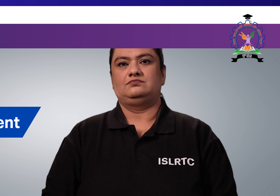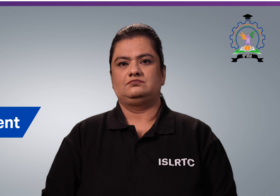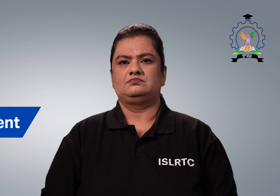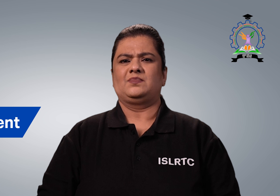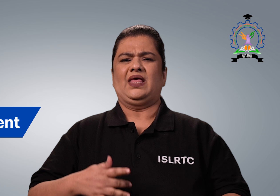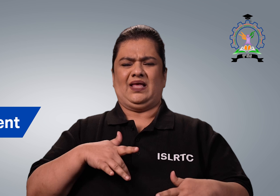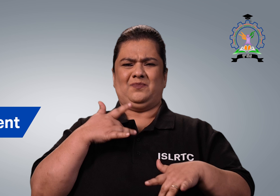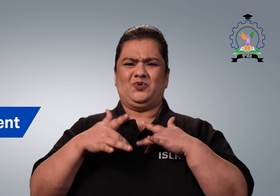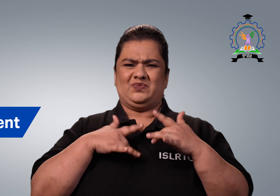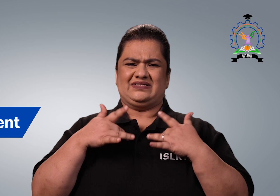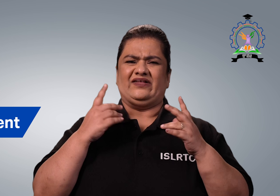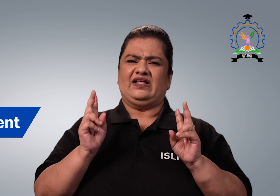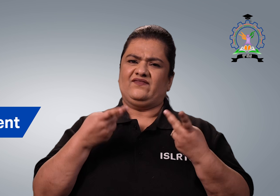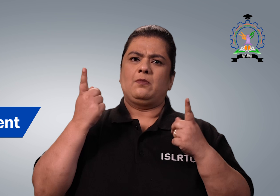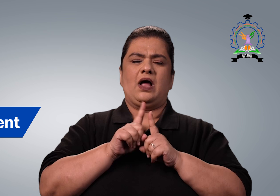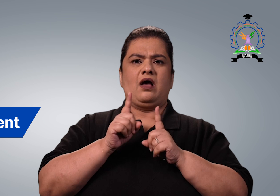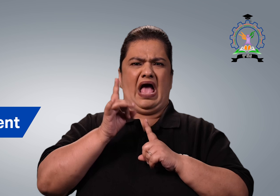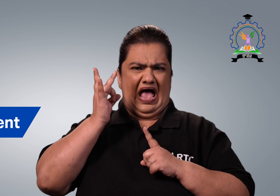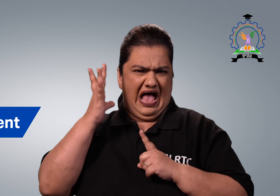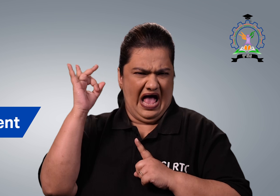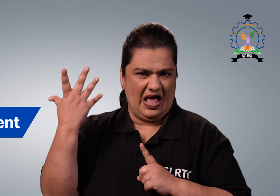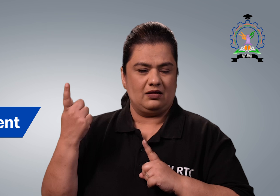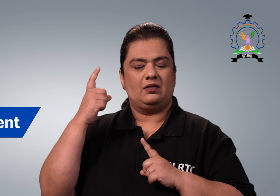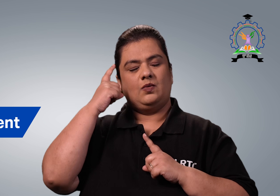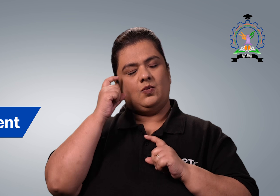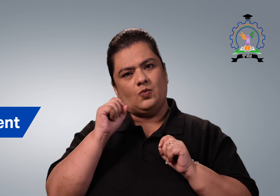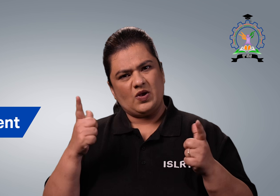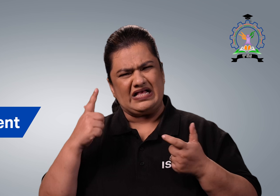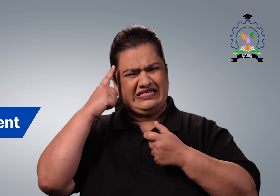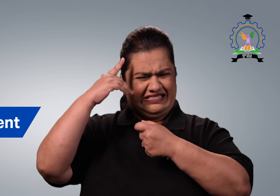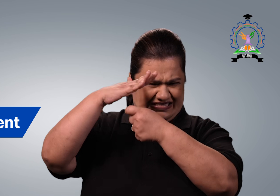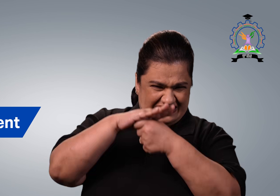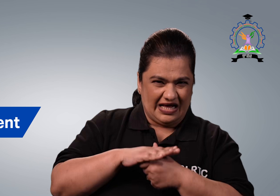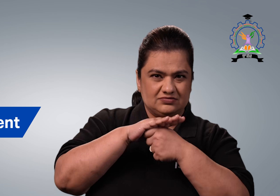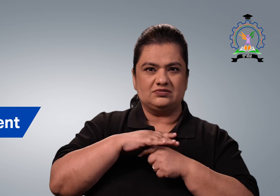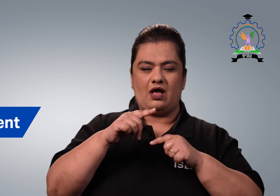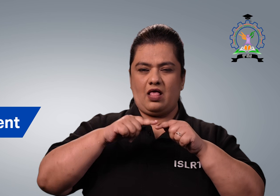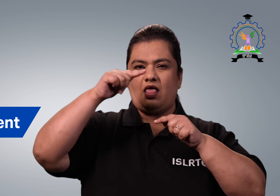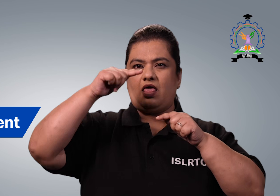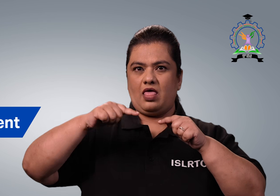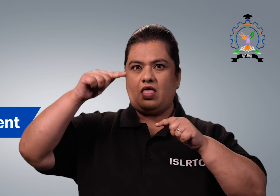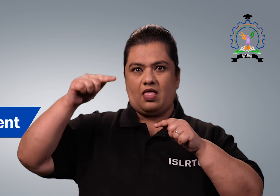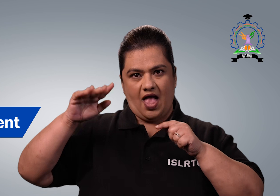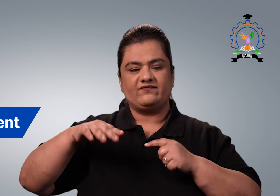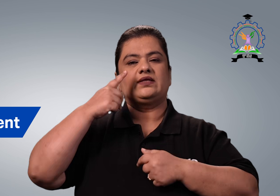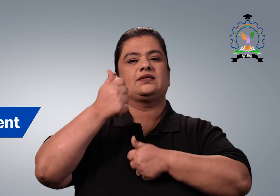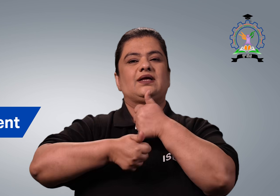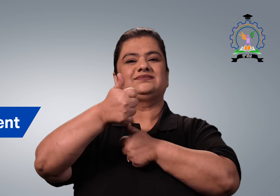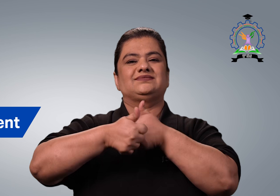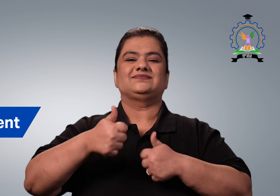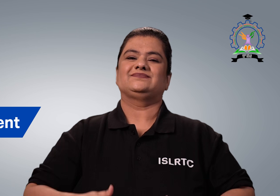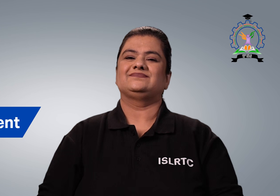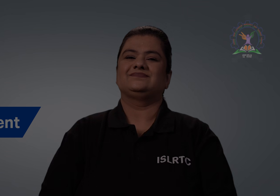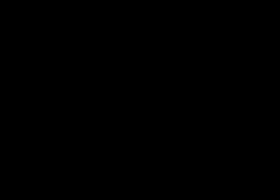It refers to test a person's ability to understand and manage emotions like anger, relaxation, stress, etc. ,